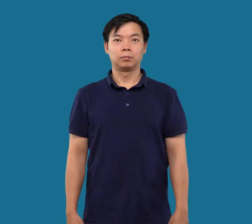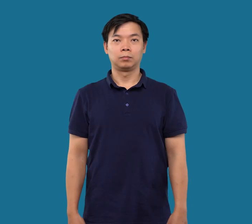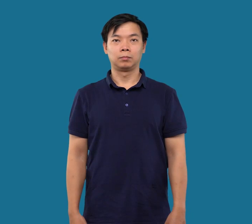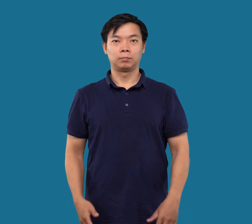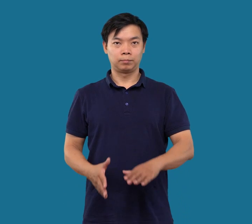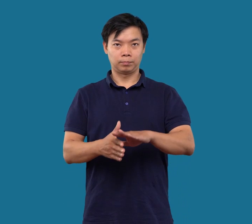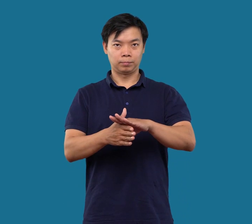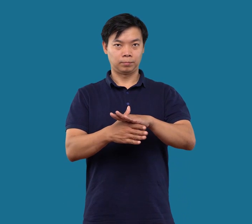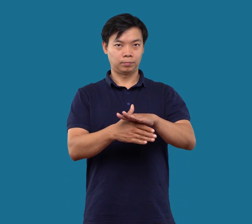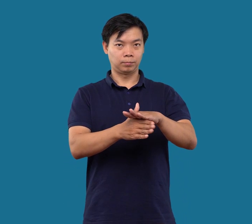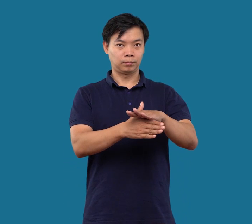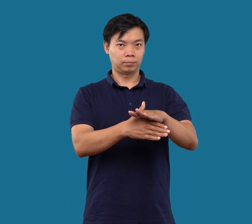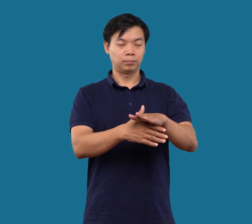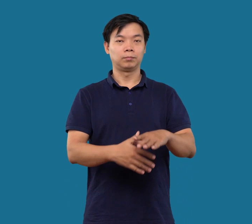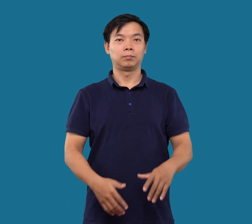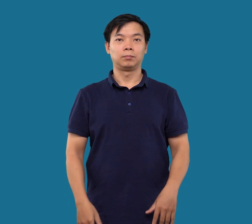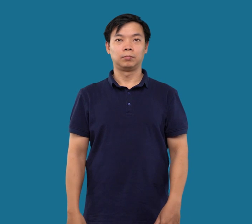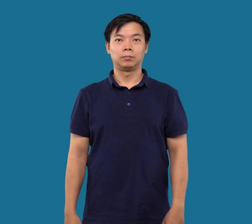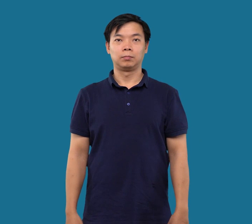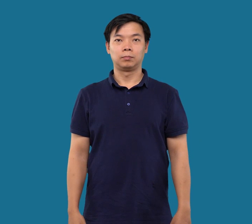cá mập